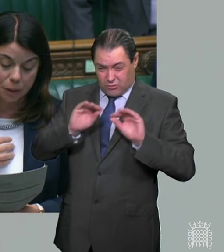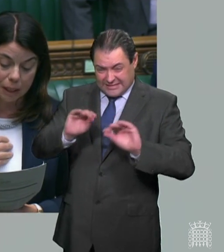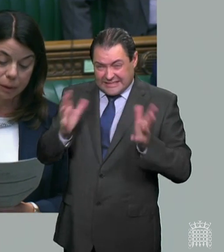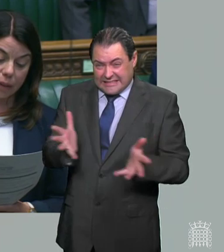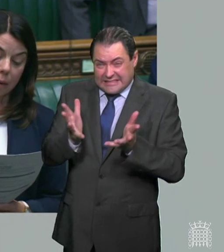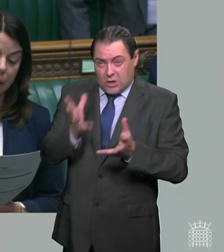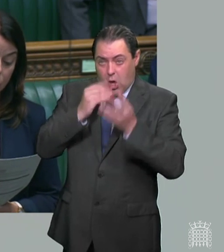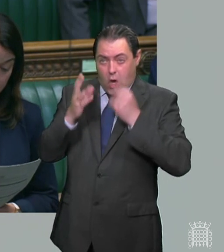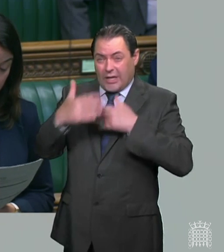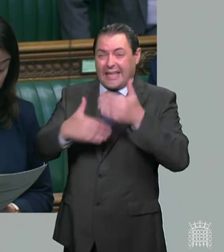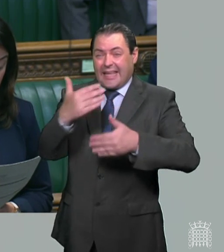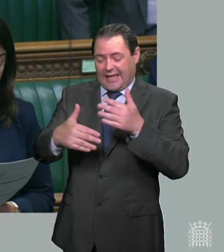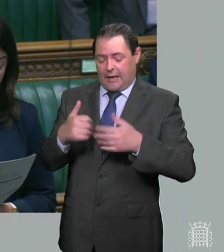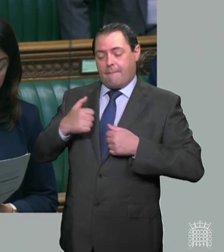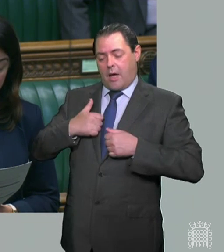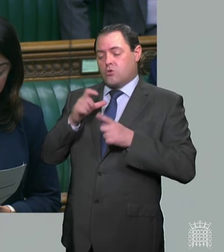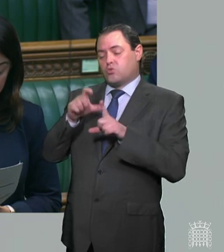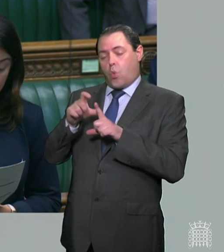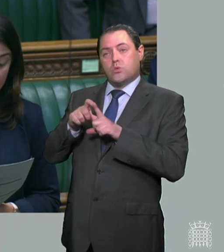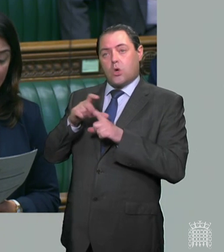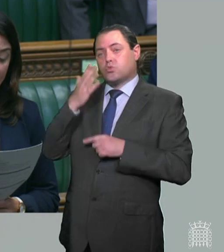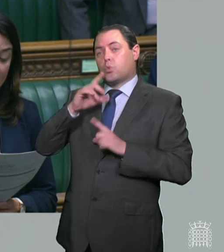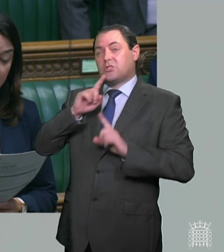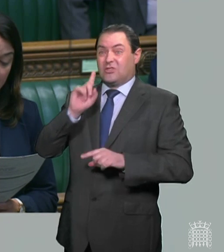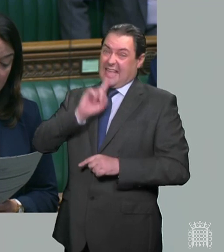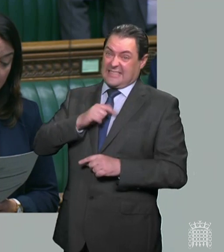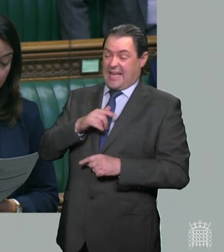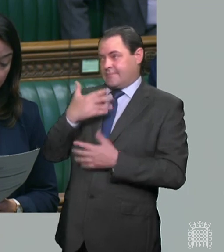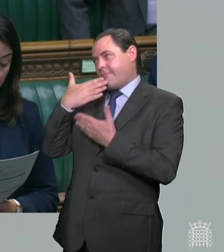I was really pleased to be able to thank my daughter’s schoolteacher in person yesterday.